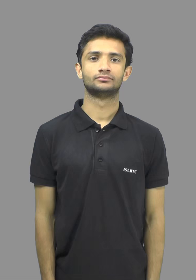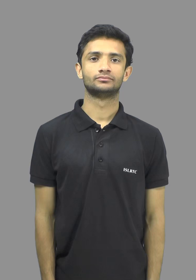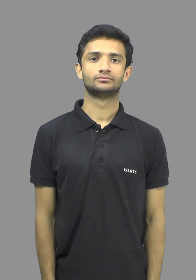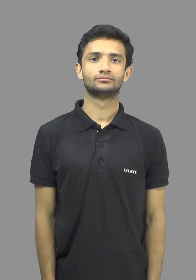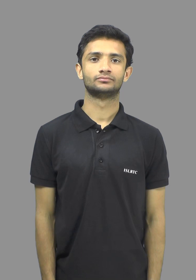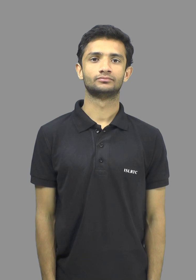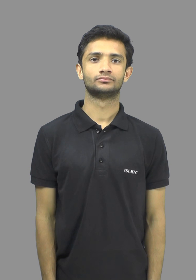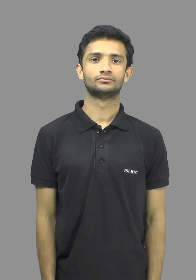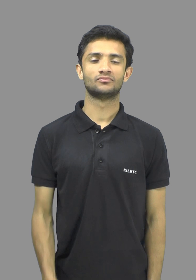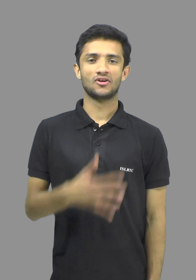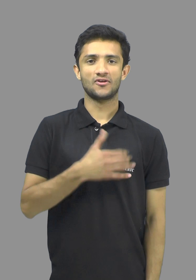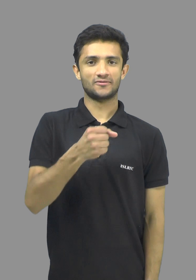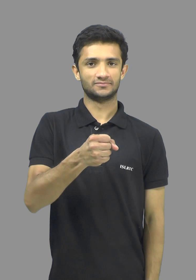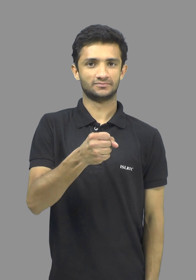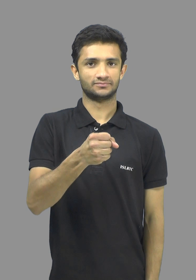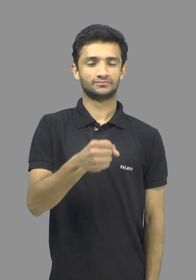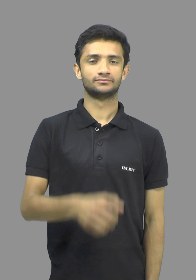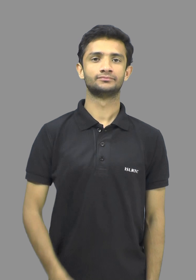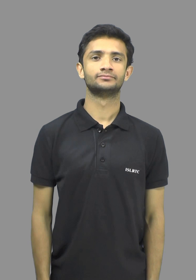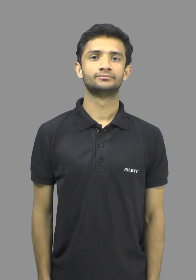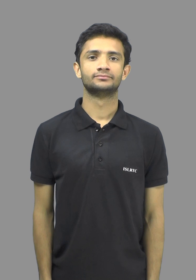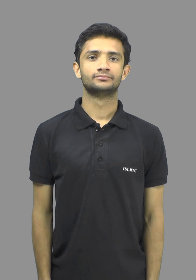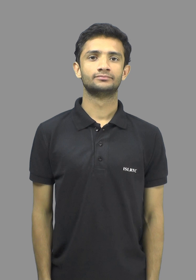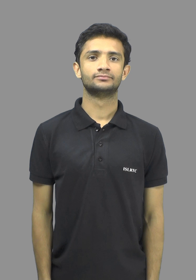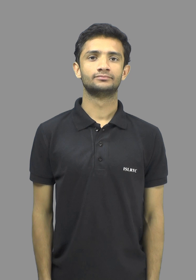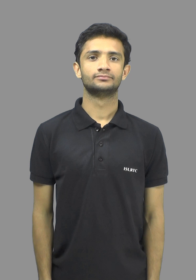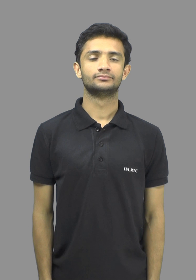Confidence